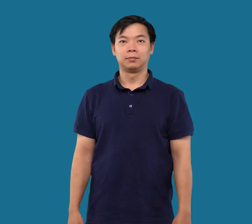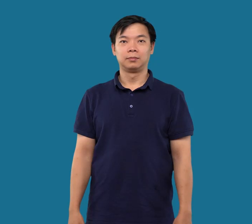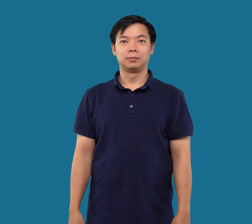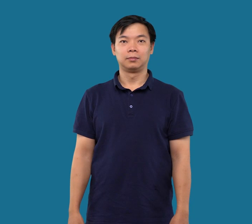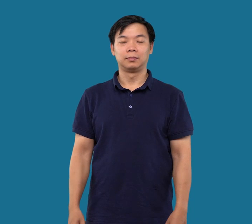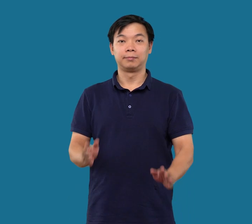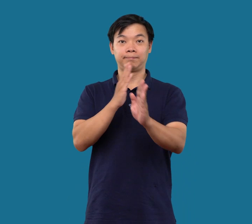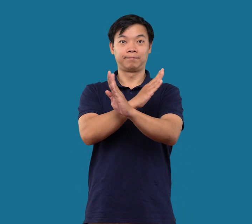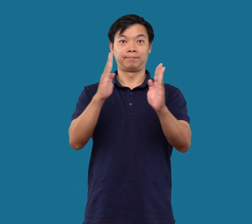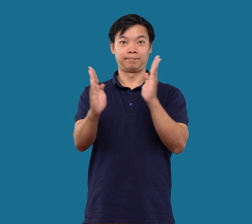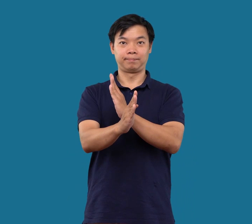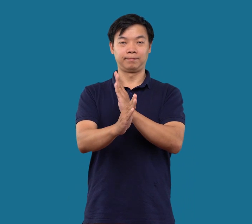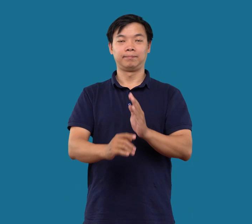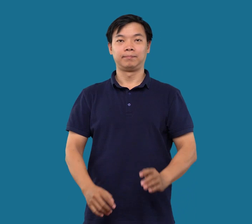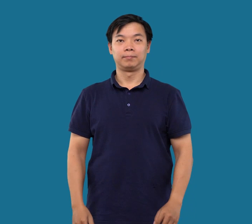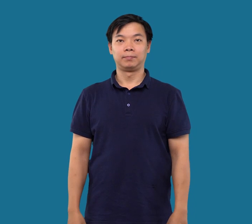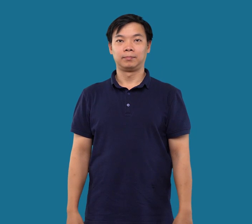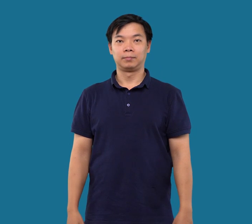tạo thành